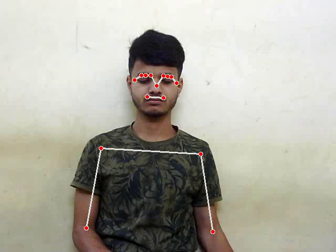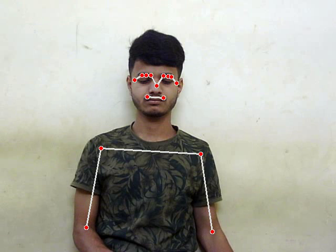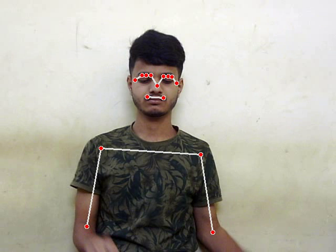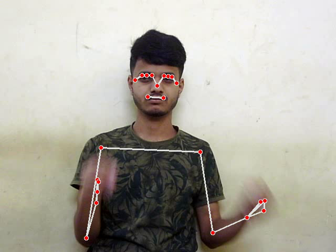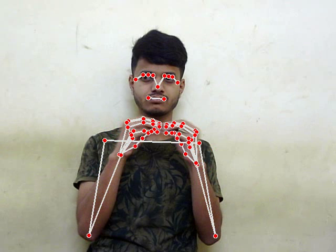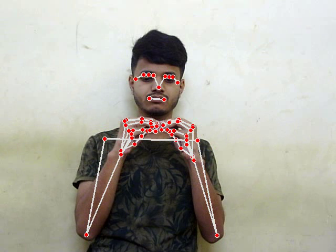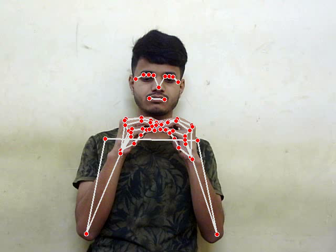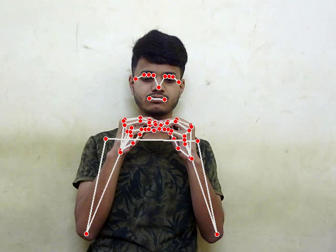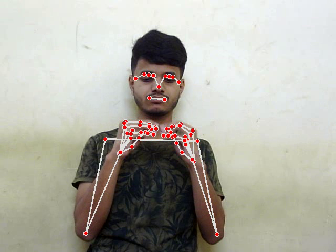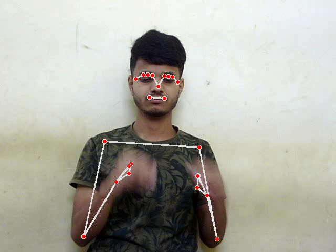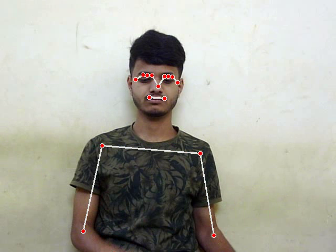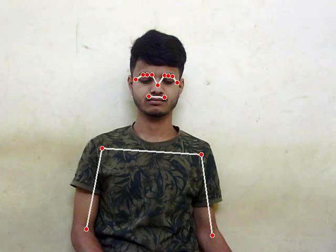more